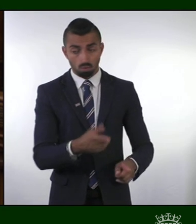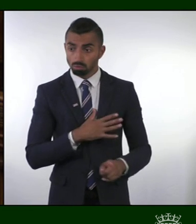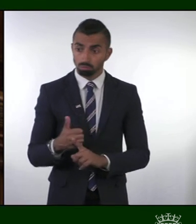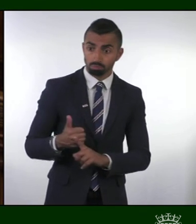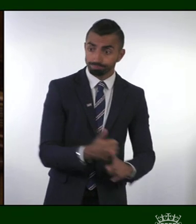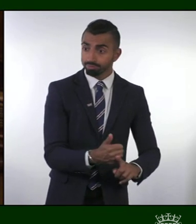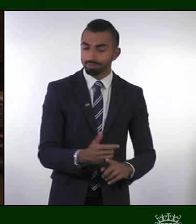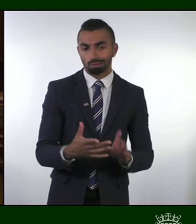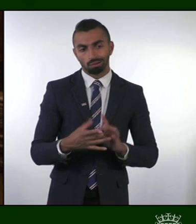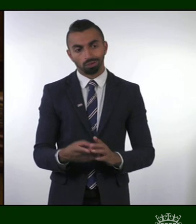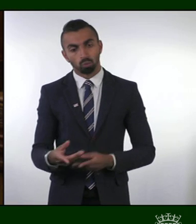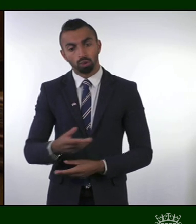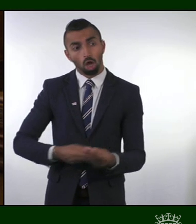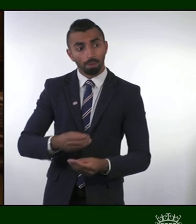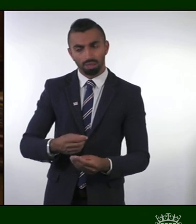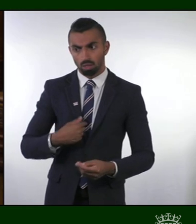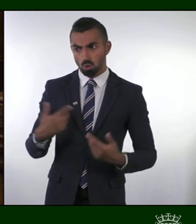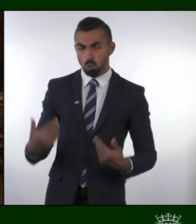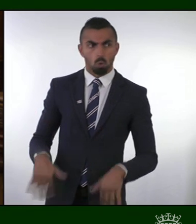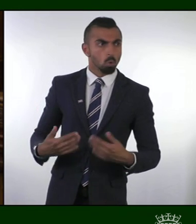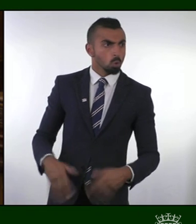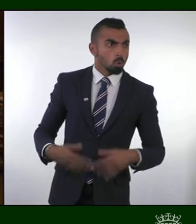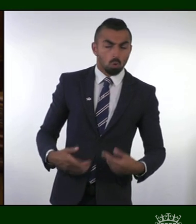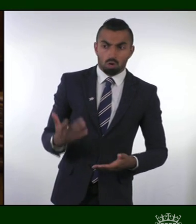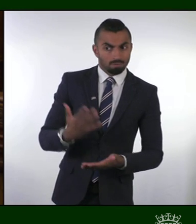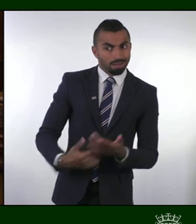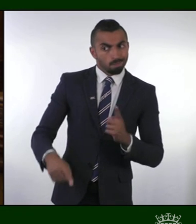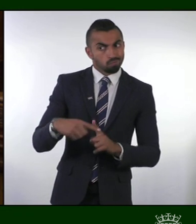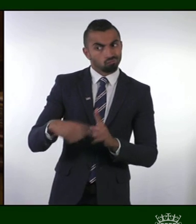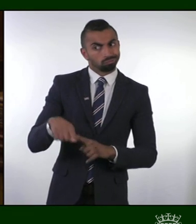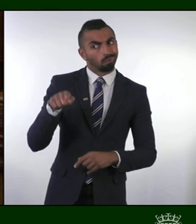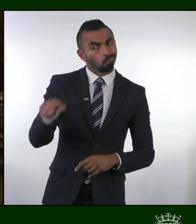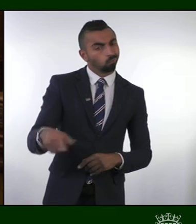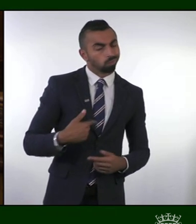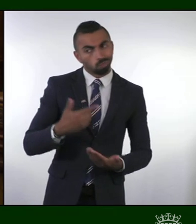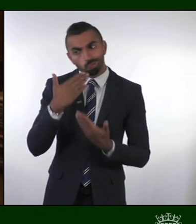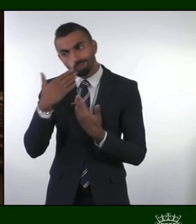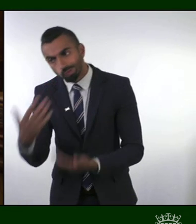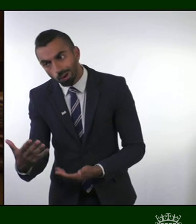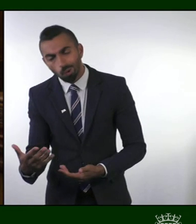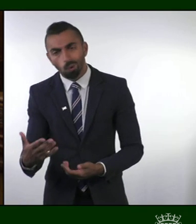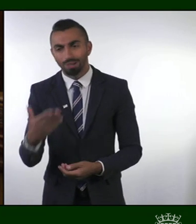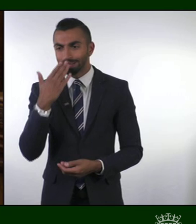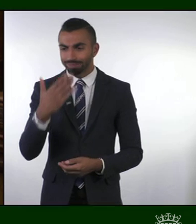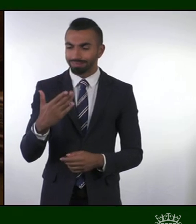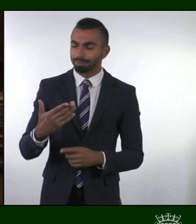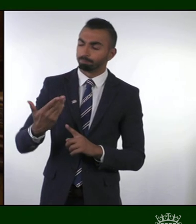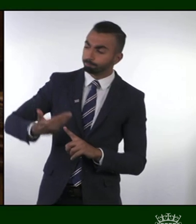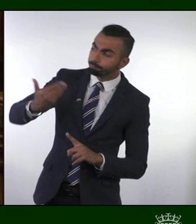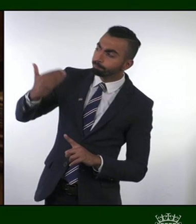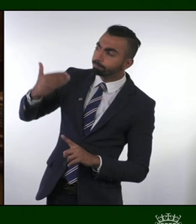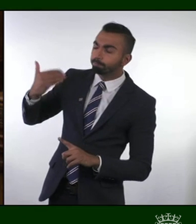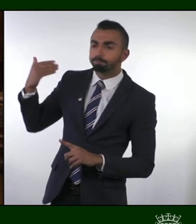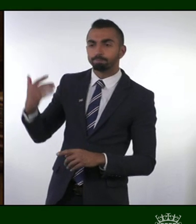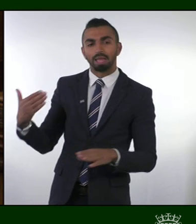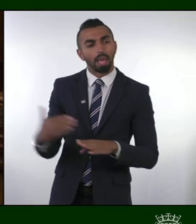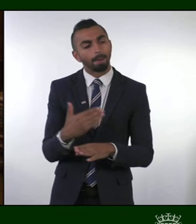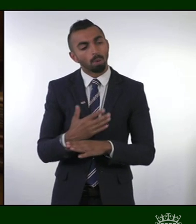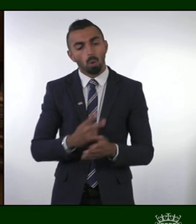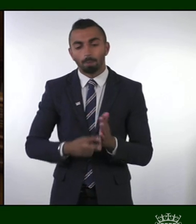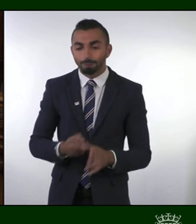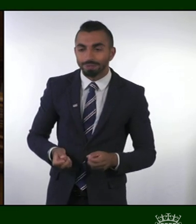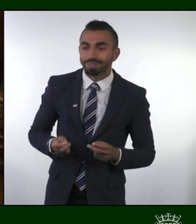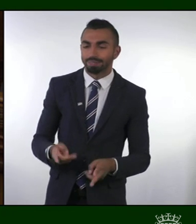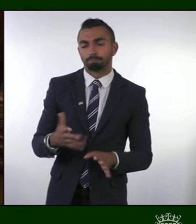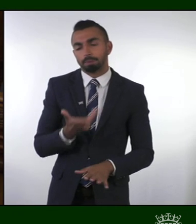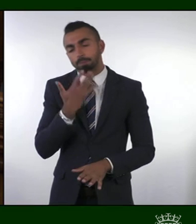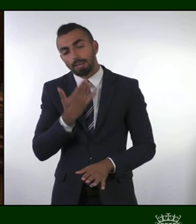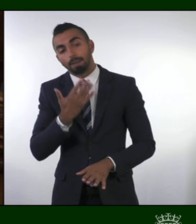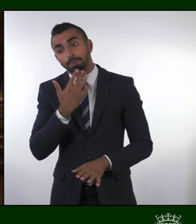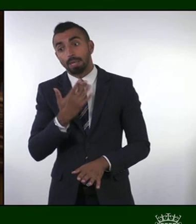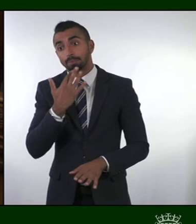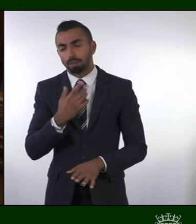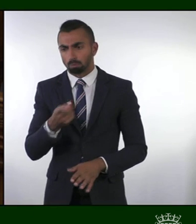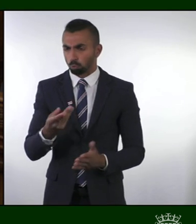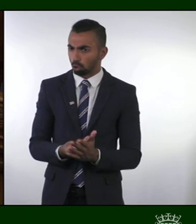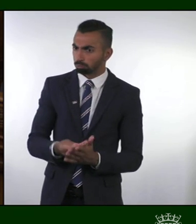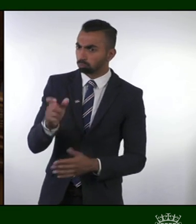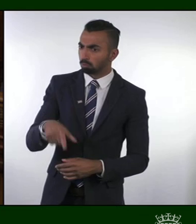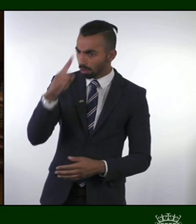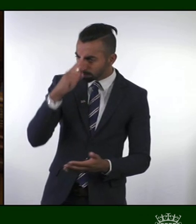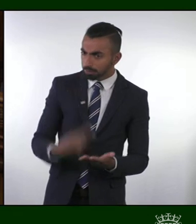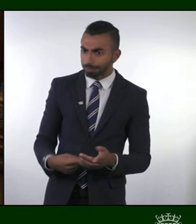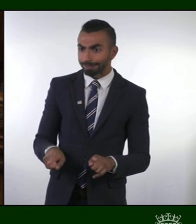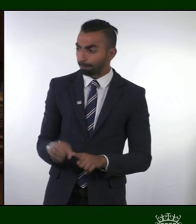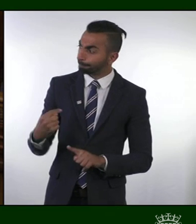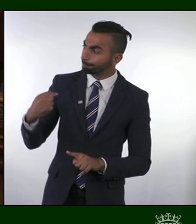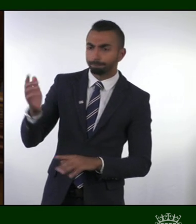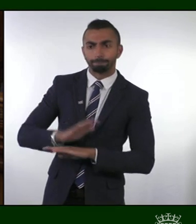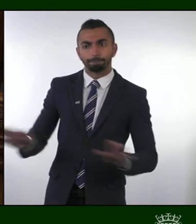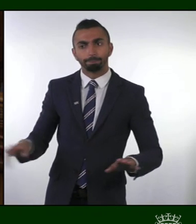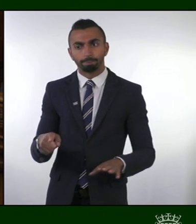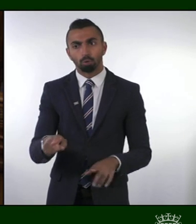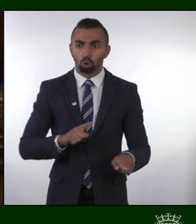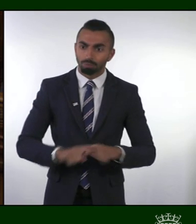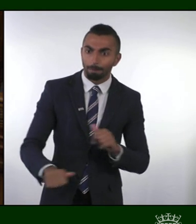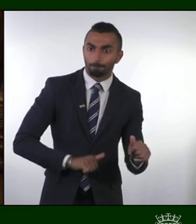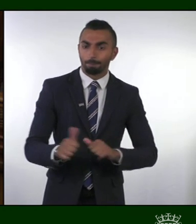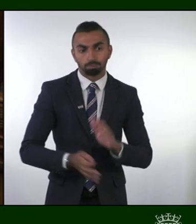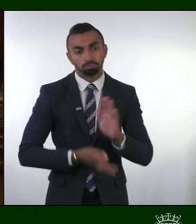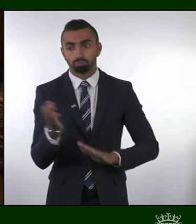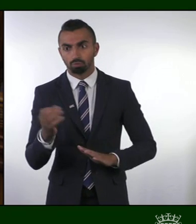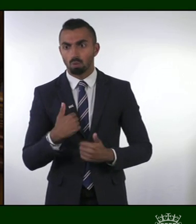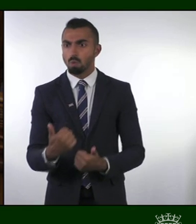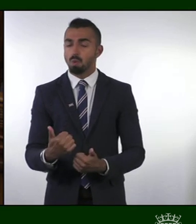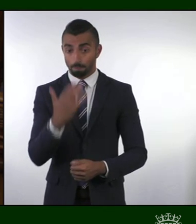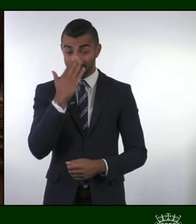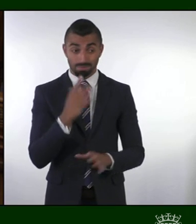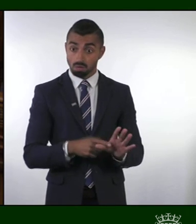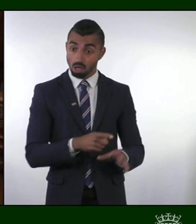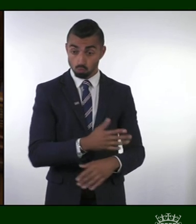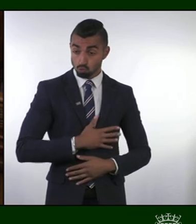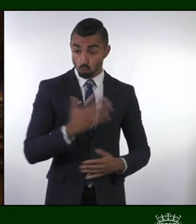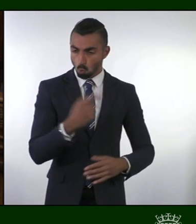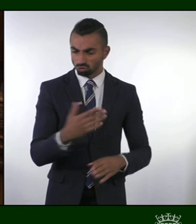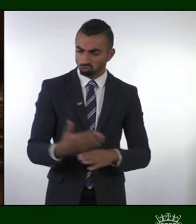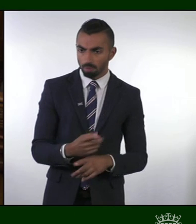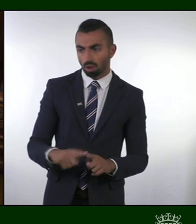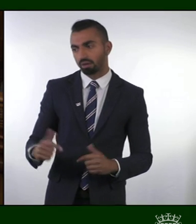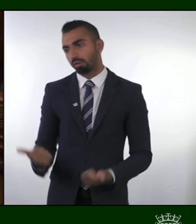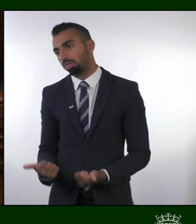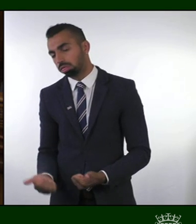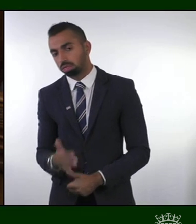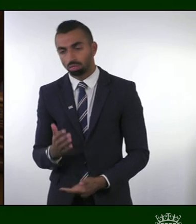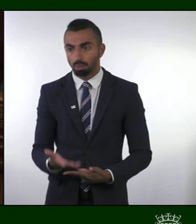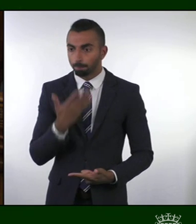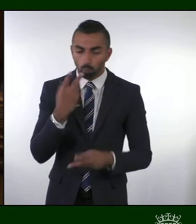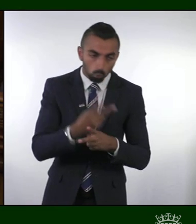May I welcome, in particular, the determination of my right honourable Friend to avoid past mistakes in employment schemes, when we saw too many examples of young people in work placements not doing meaningful work, with poor oversight, poor management and no opportunity to really build their skill levels?